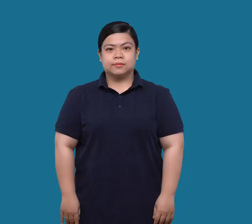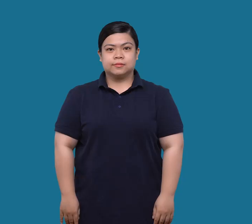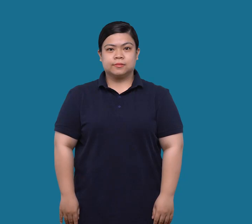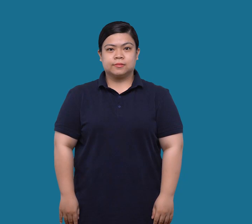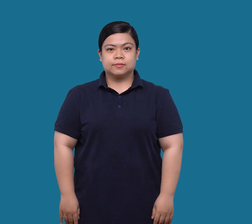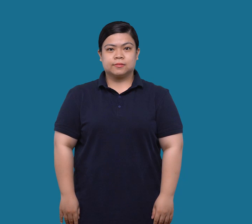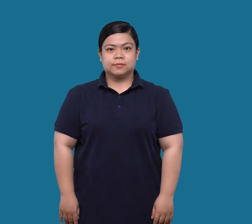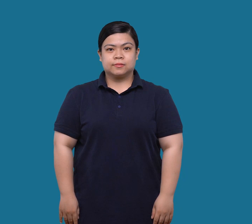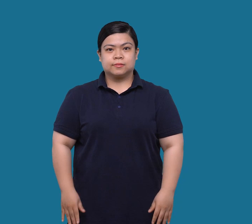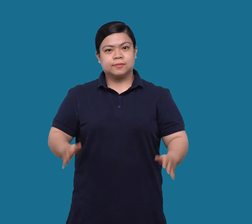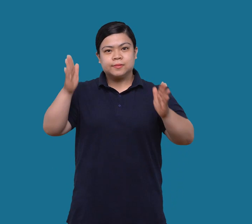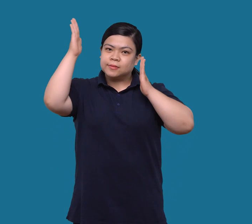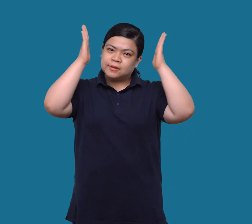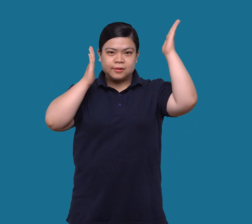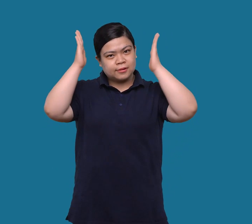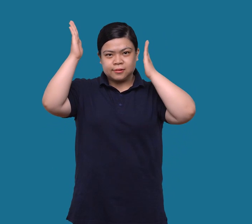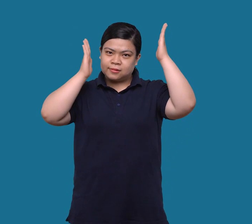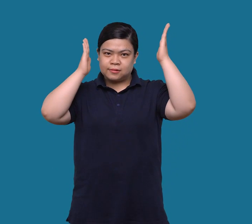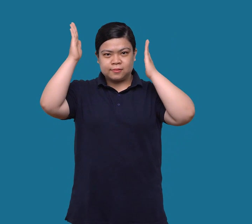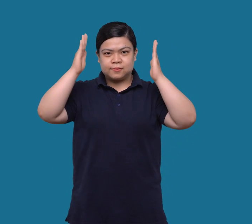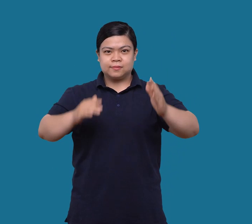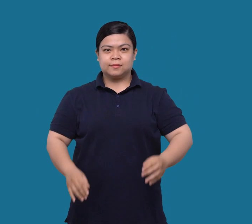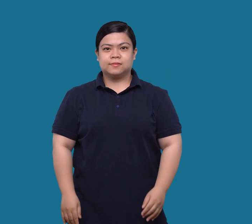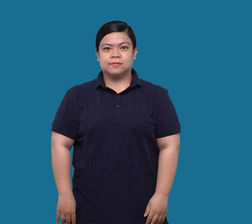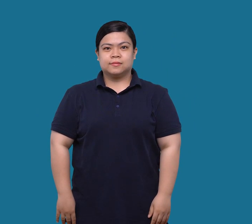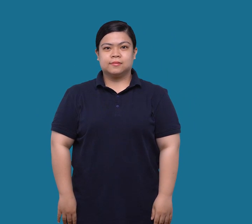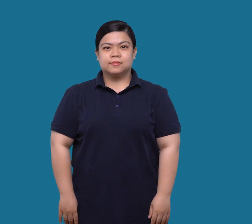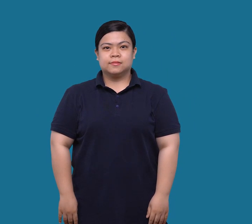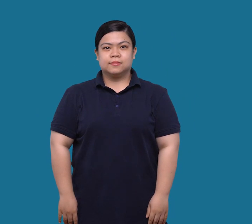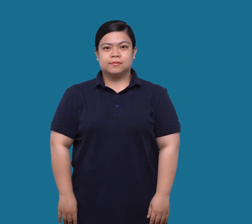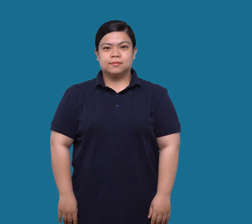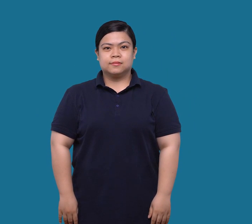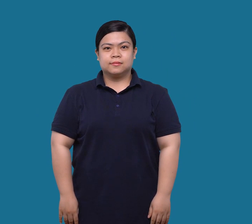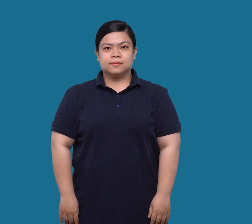Mã Lai (nước Ma-lai-xi-a)